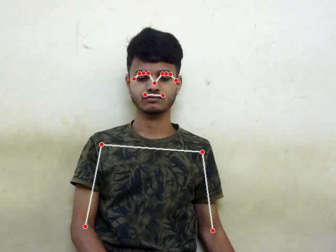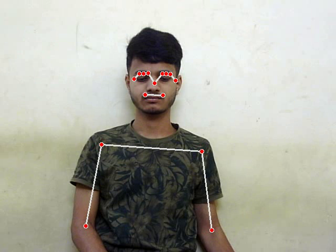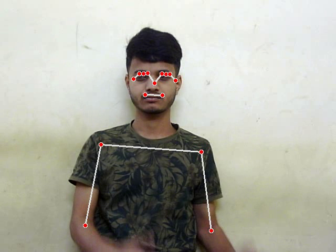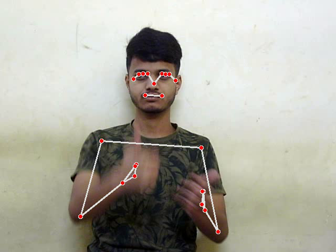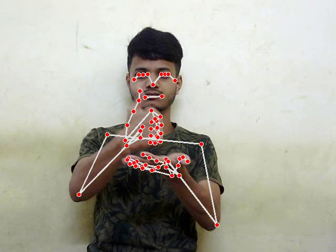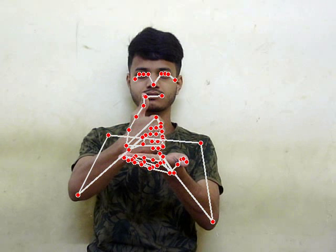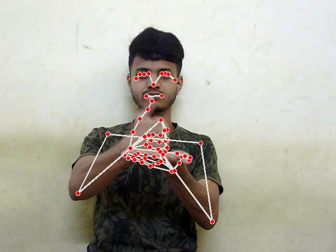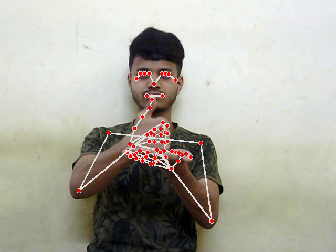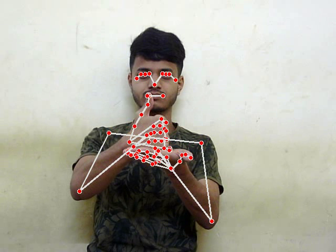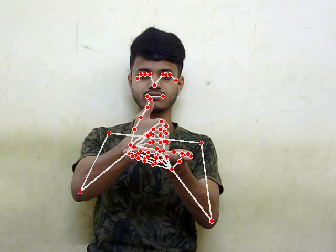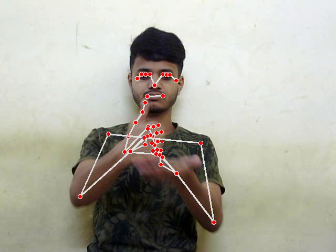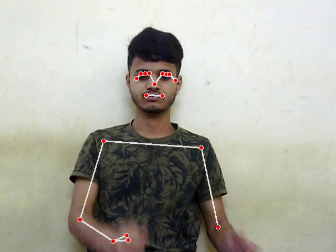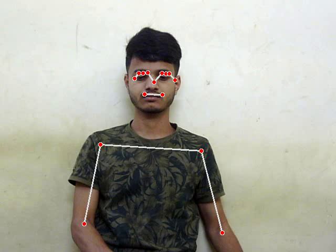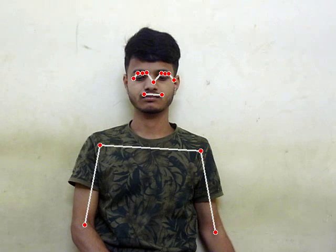help